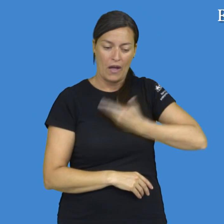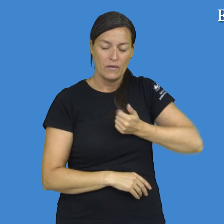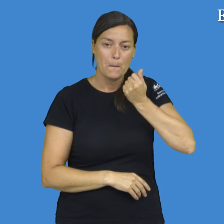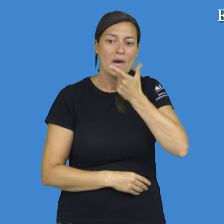más cantidad